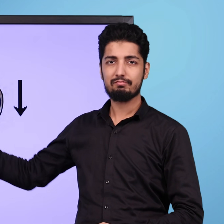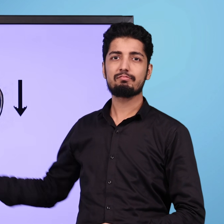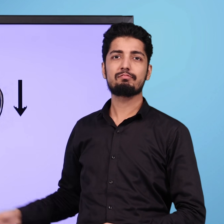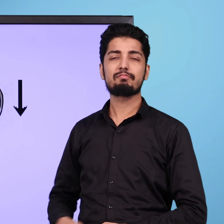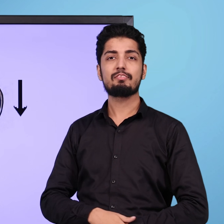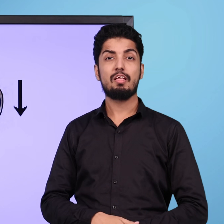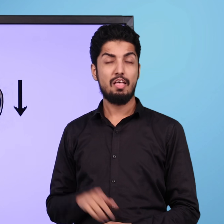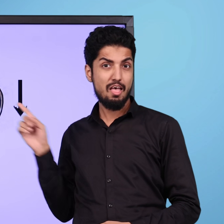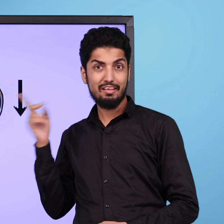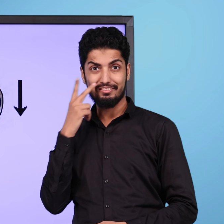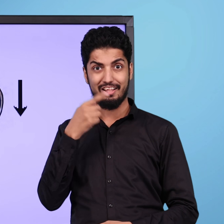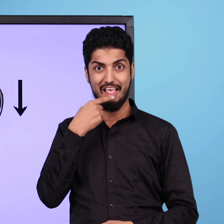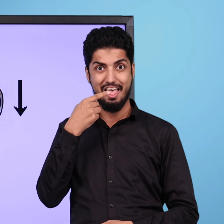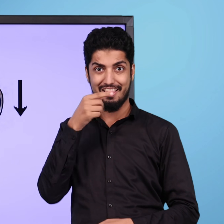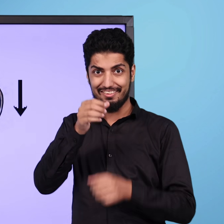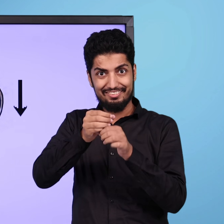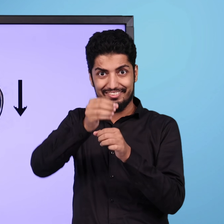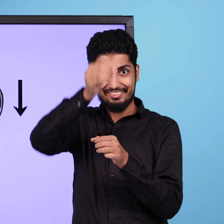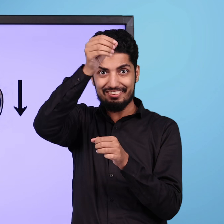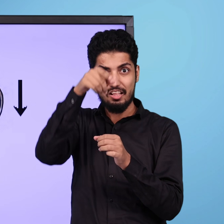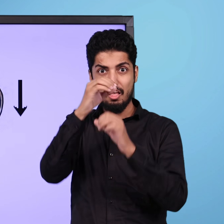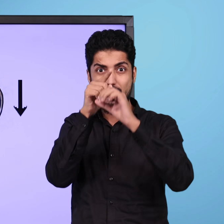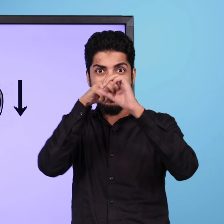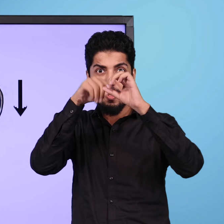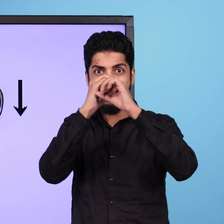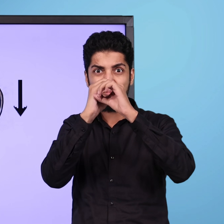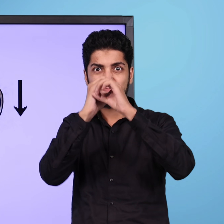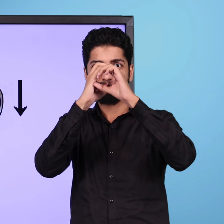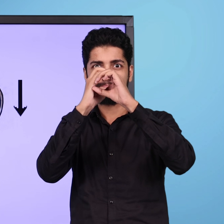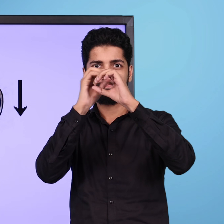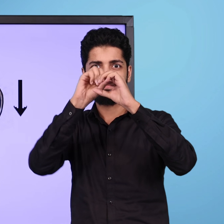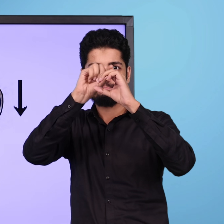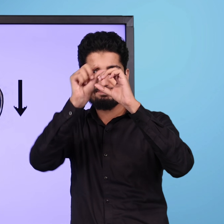Arteries have elastic walls.